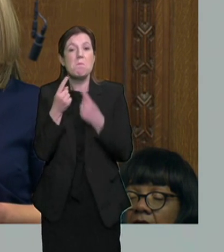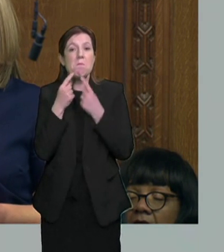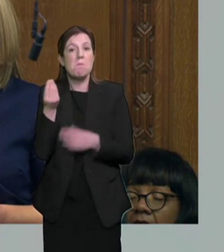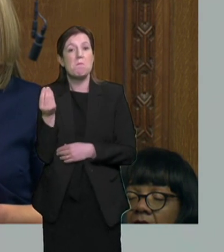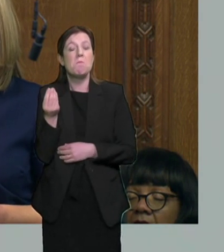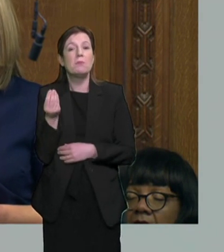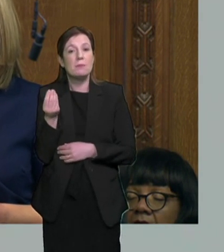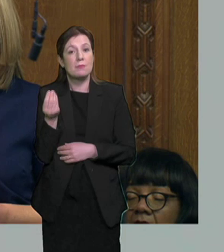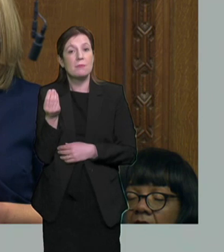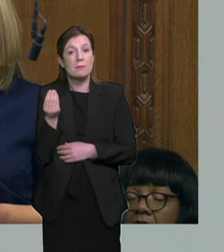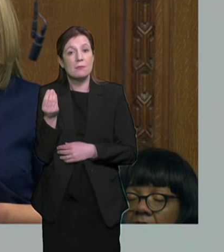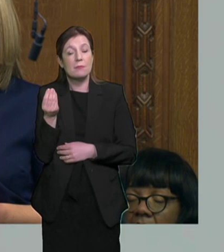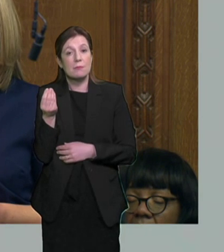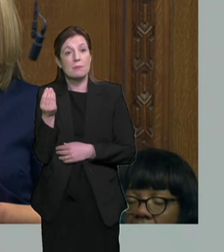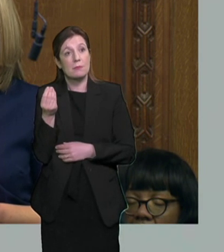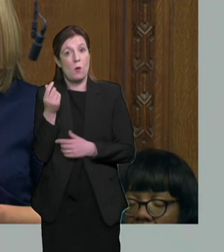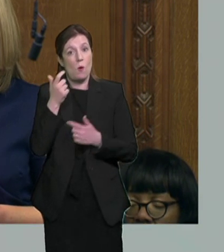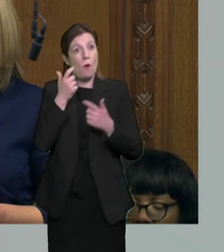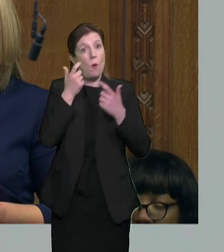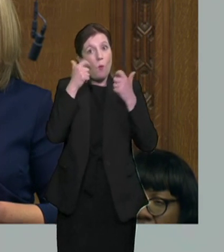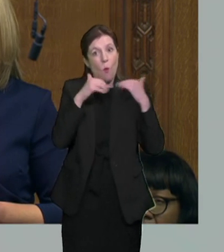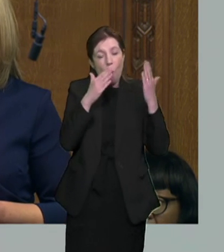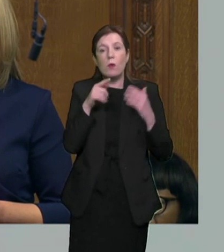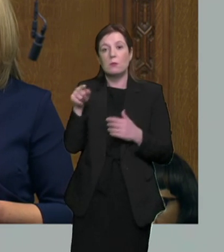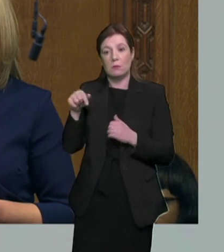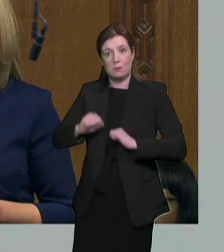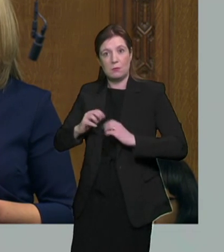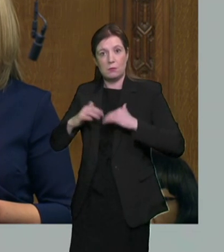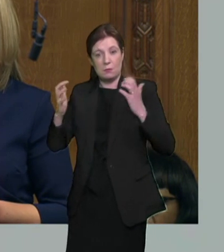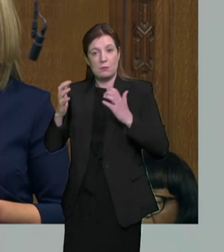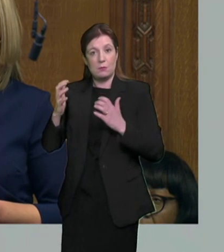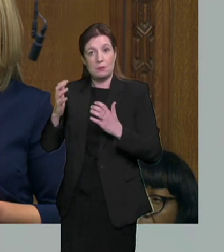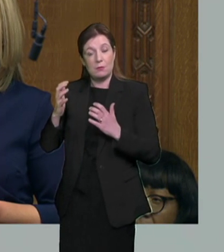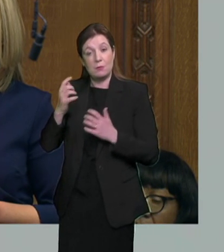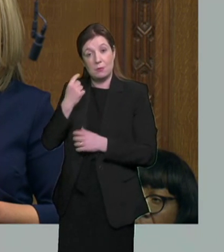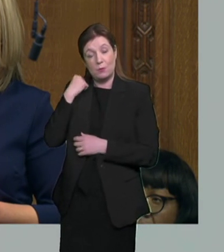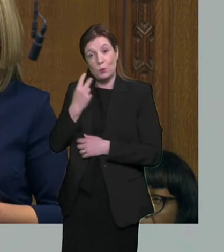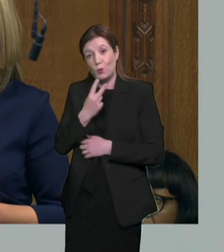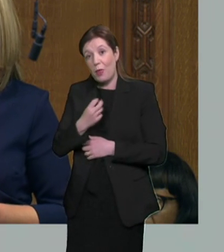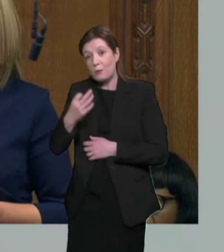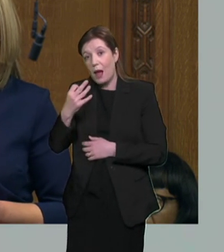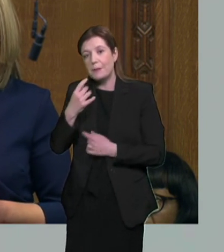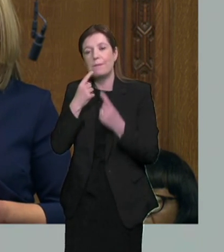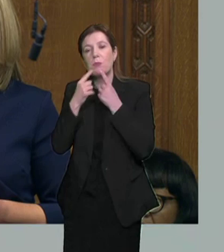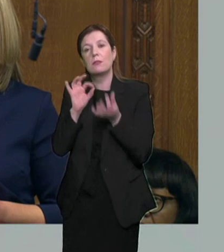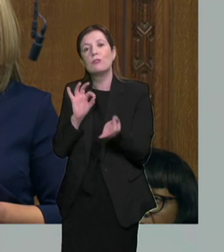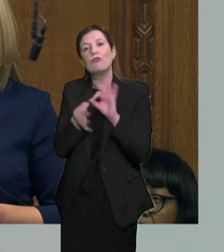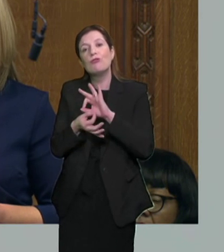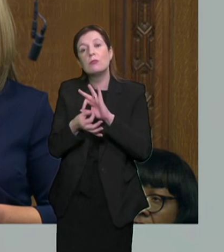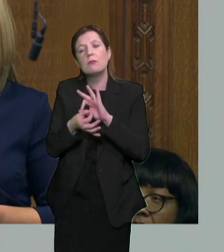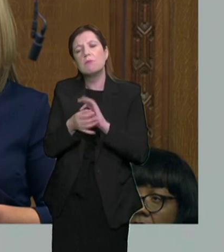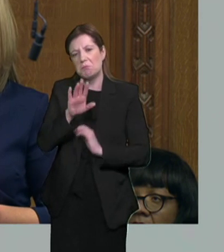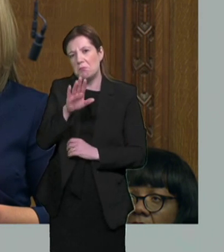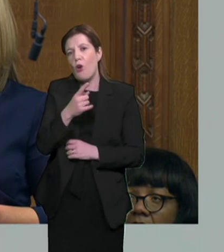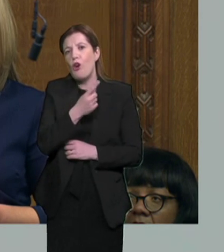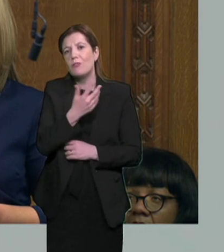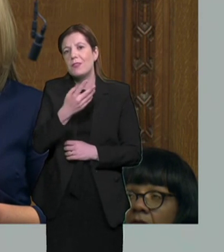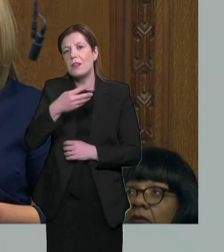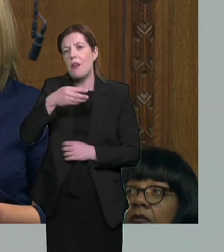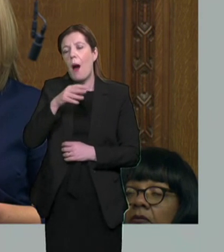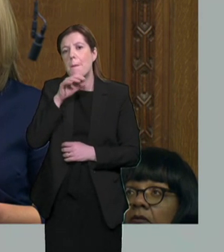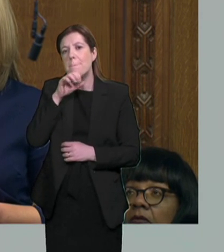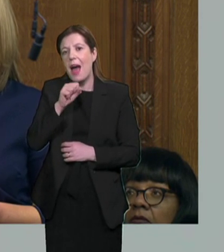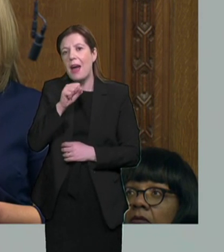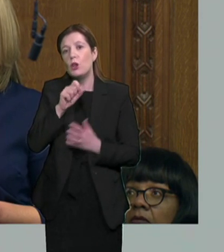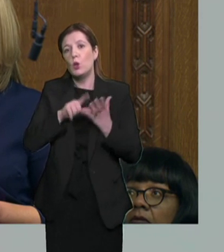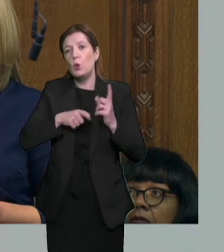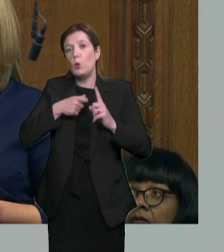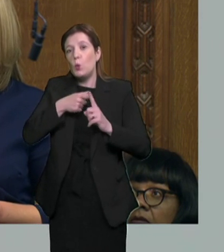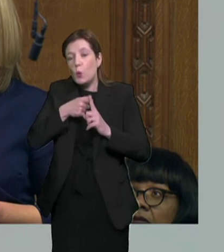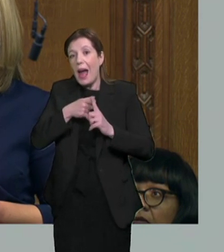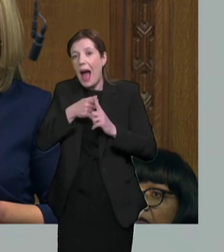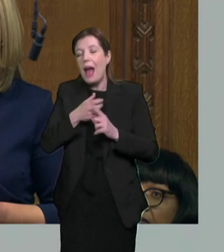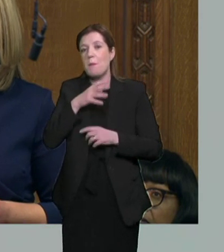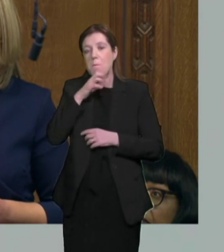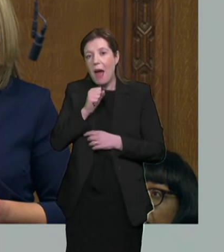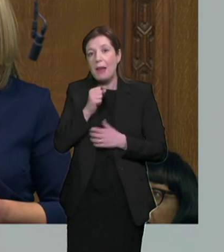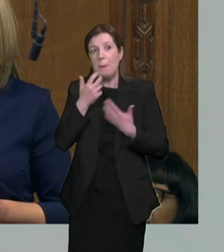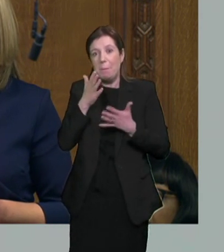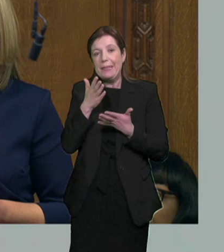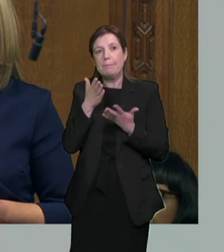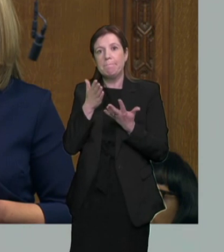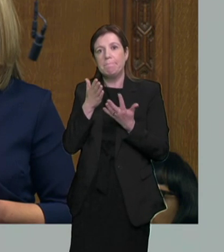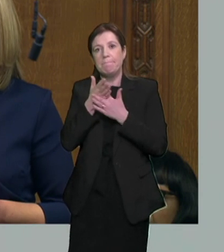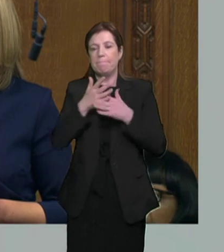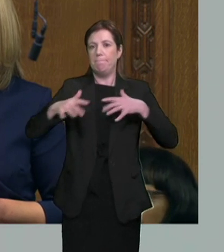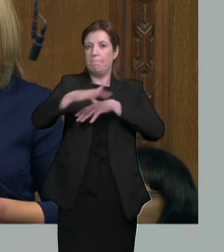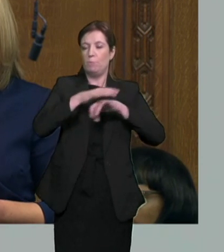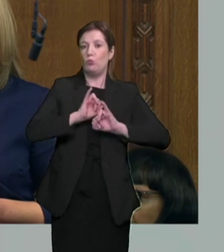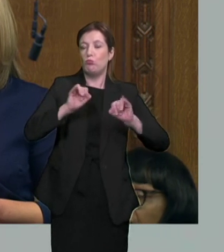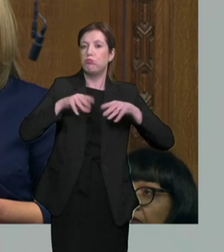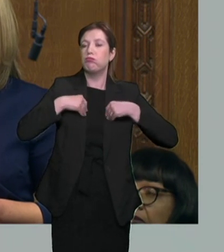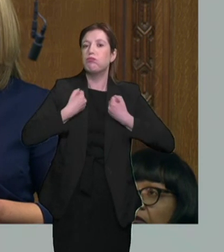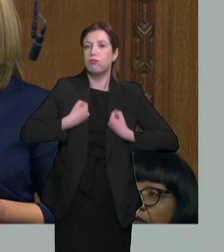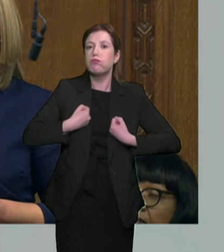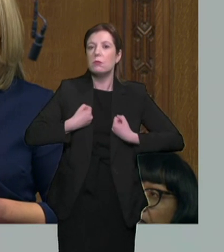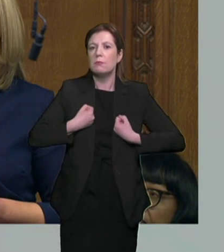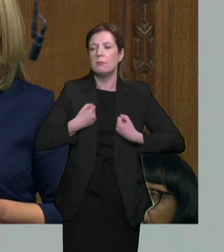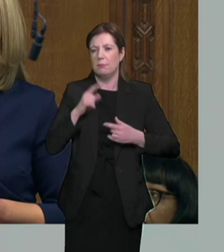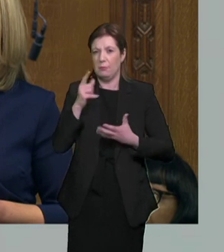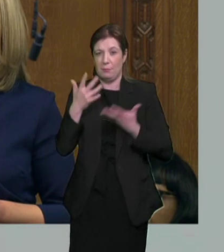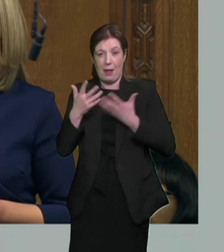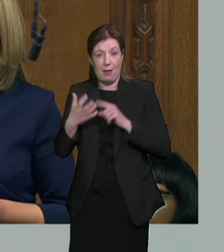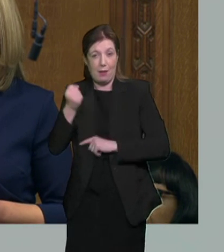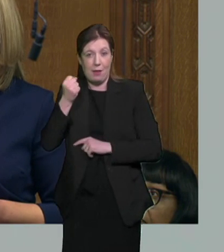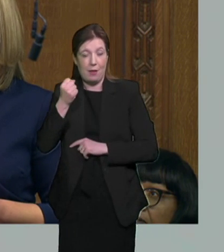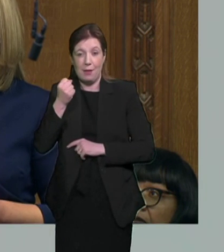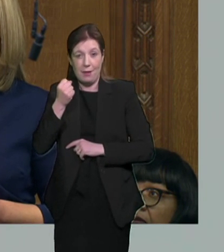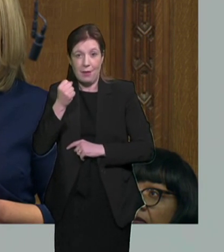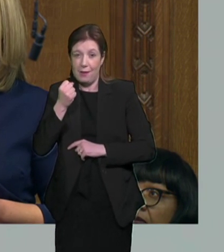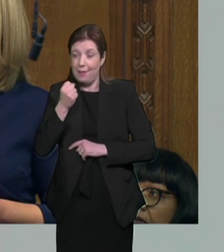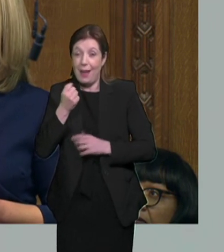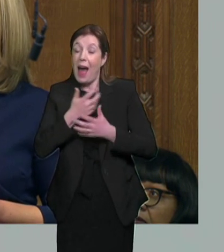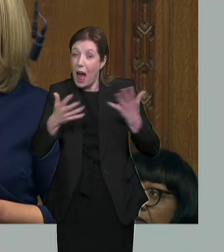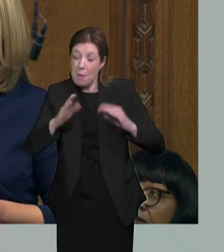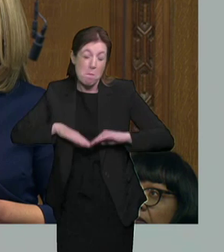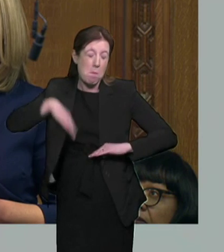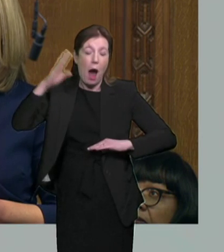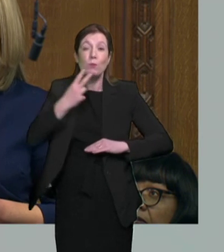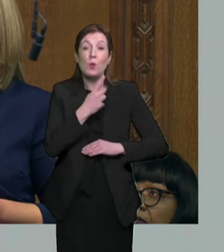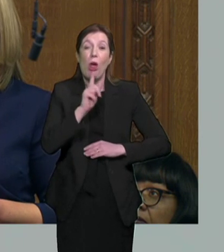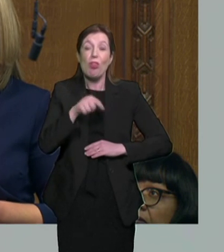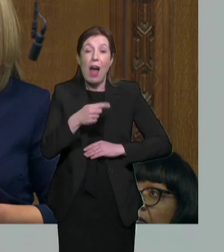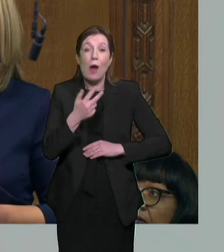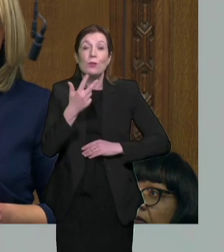There is now concern that the High Court and this House may have been inadvertently misinformed in 2008, when told that only 159 men in UK nuclear weapons tests were exposed to dangerous radiation, when today’s data shows exposure numbers were actually 2,314.